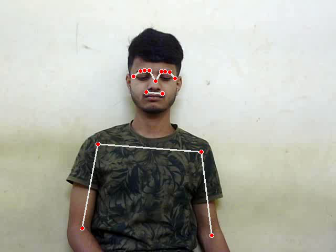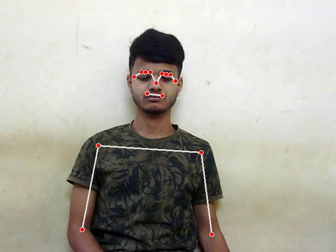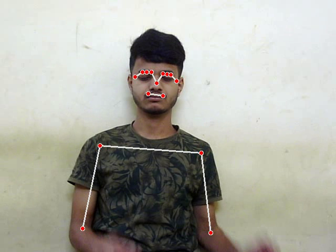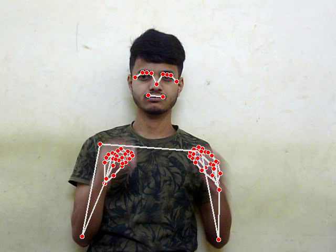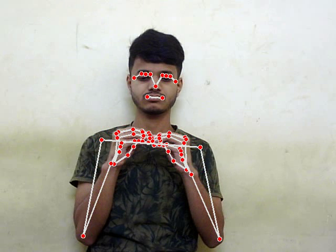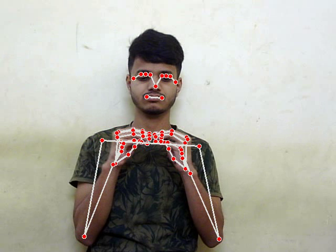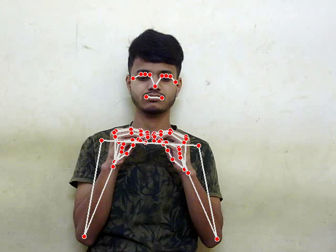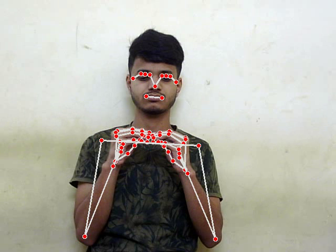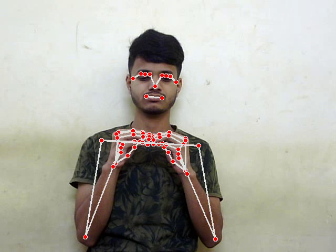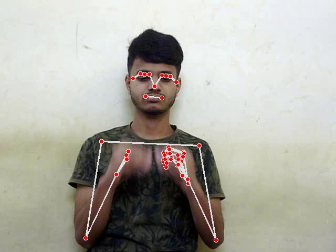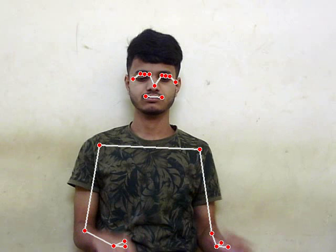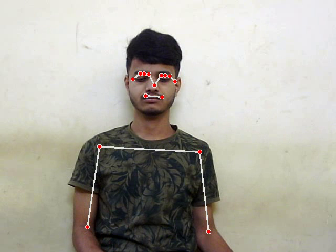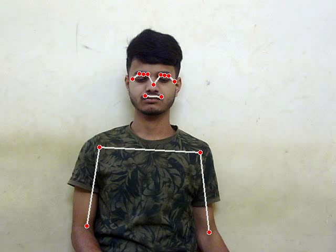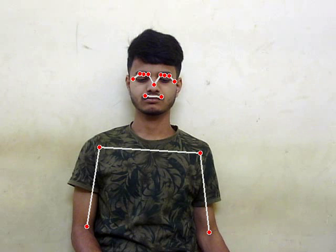more